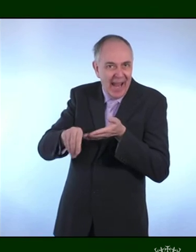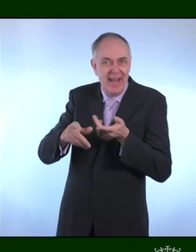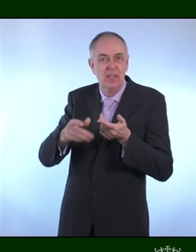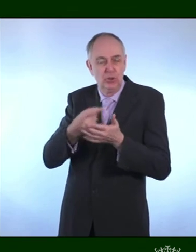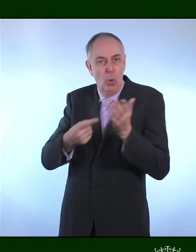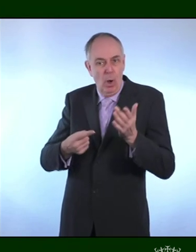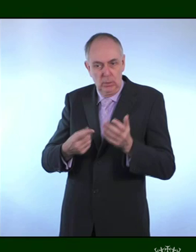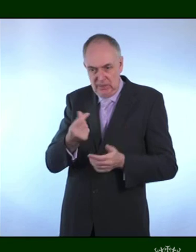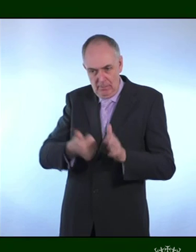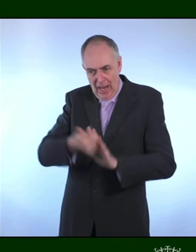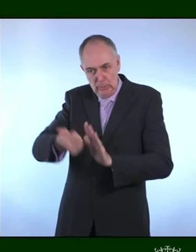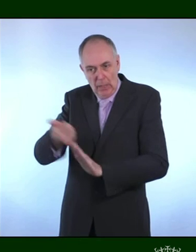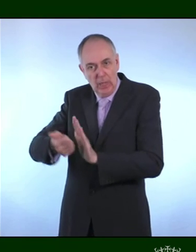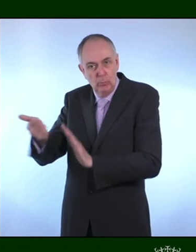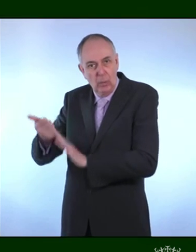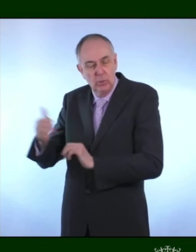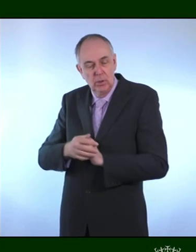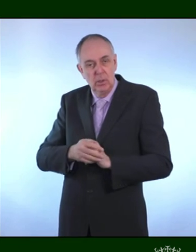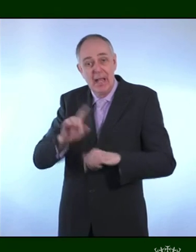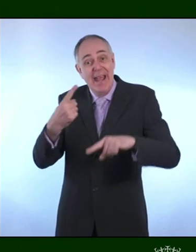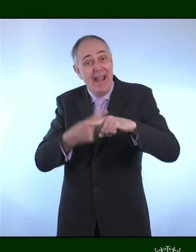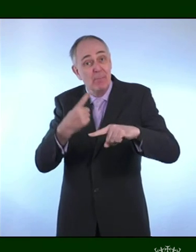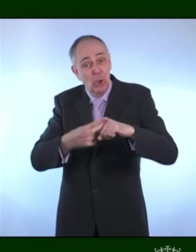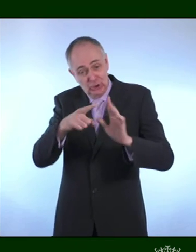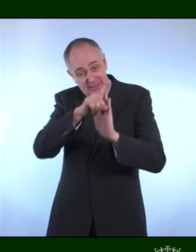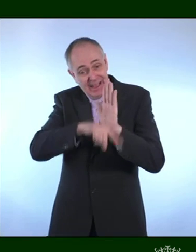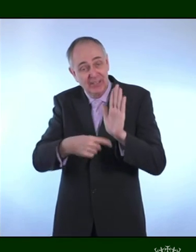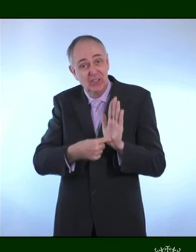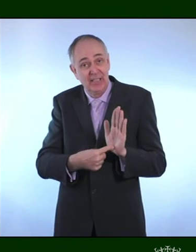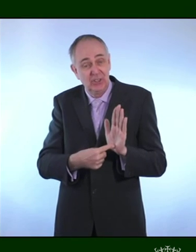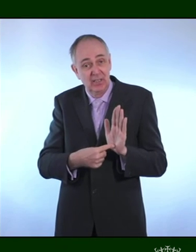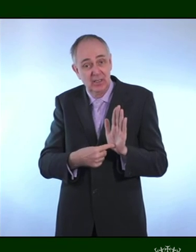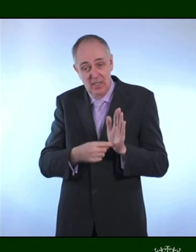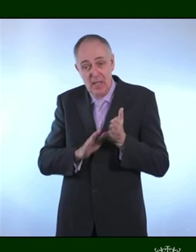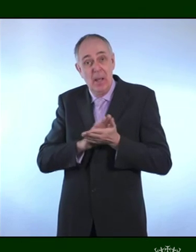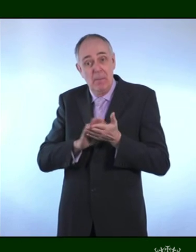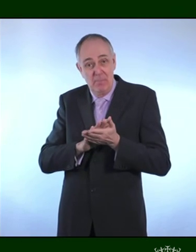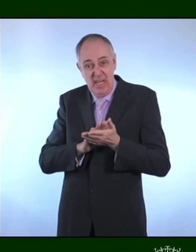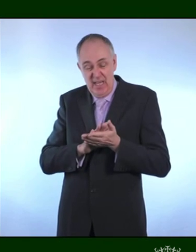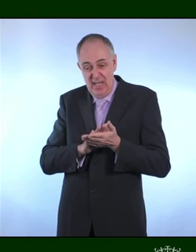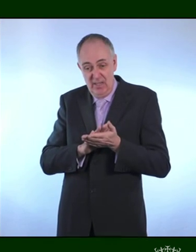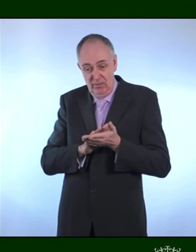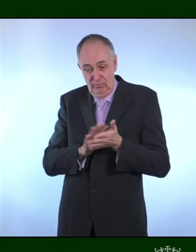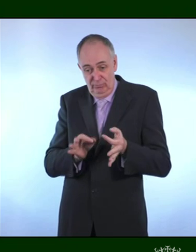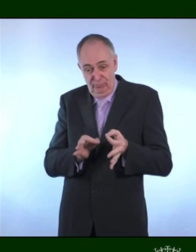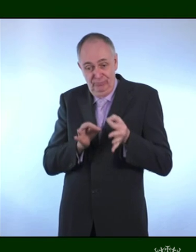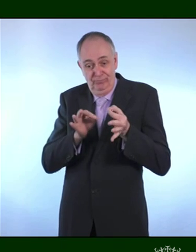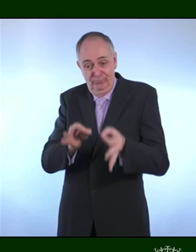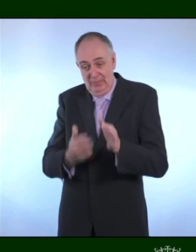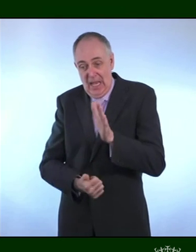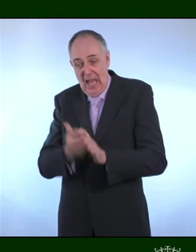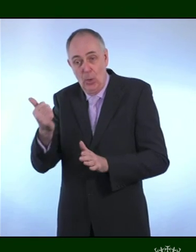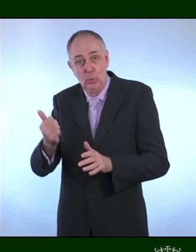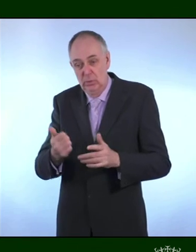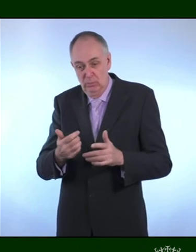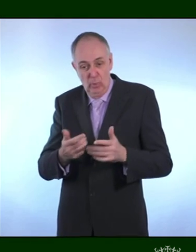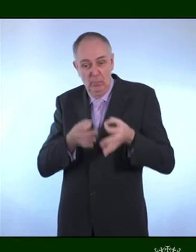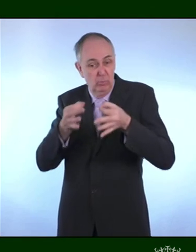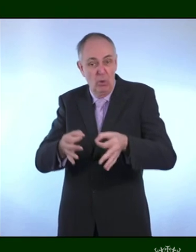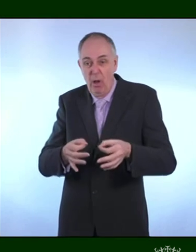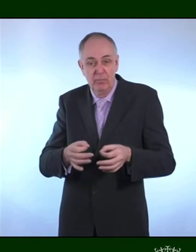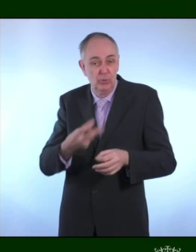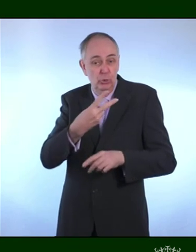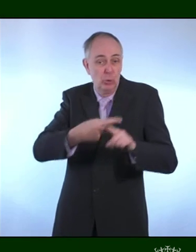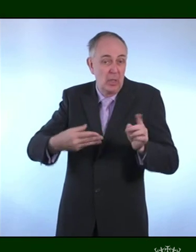Is he aware that all his emergency legislation will do is to defer evictions for two and a half months, storing up a problem further down the line?